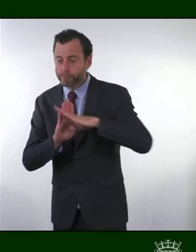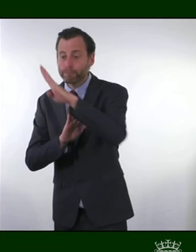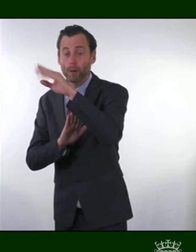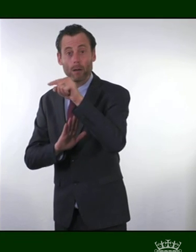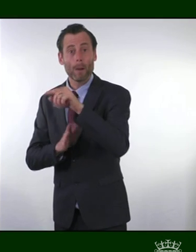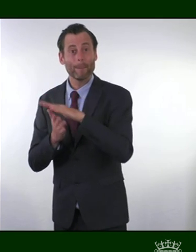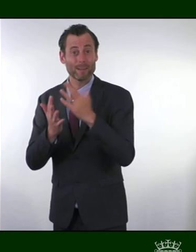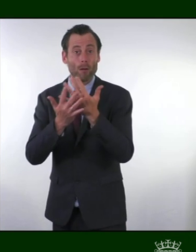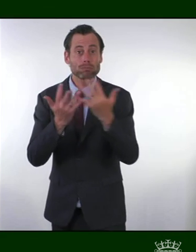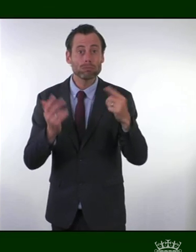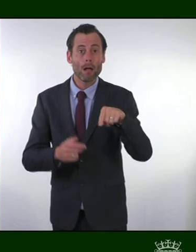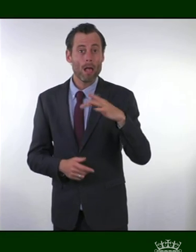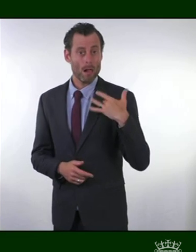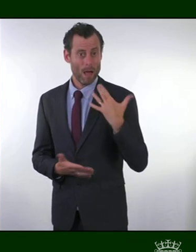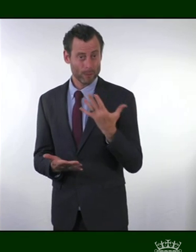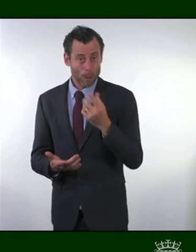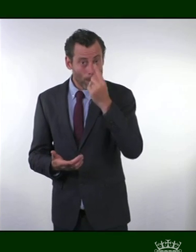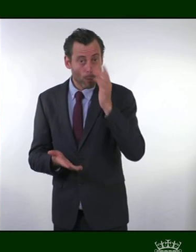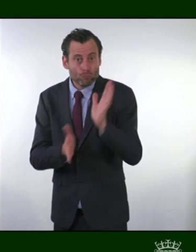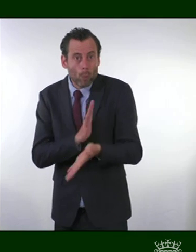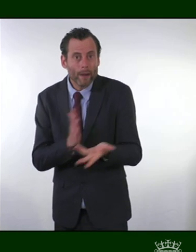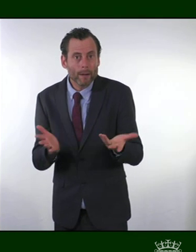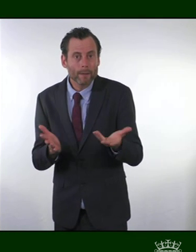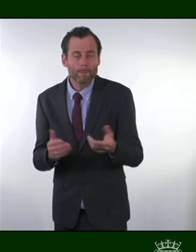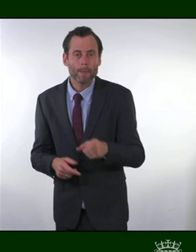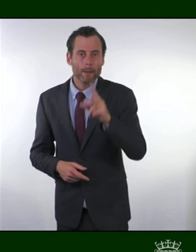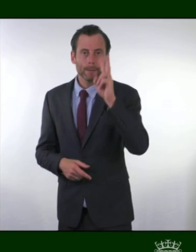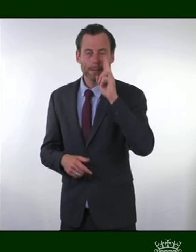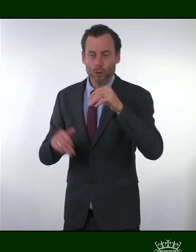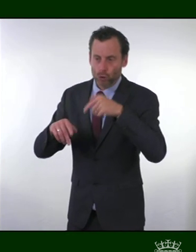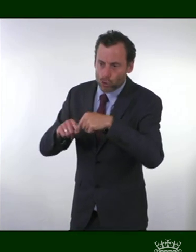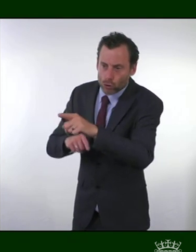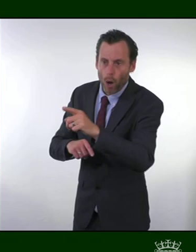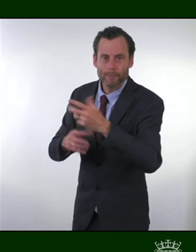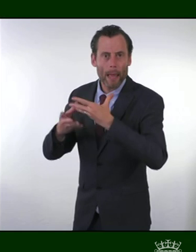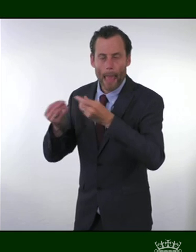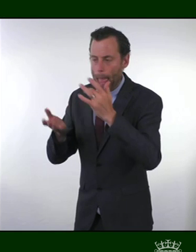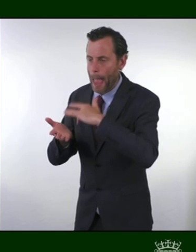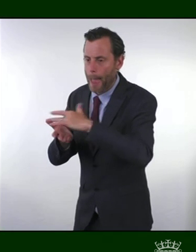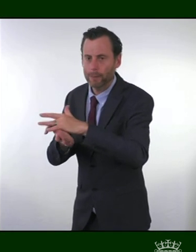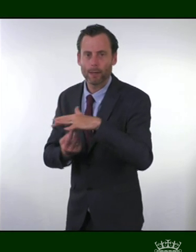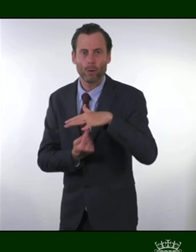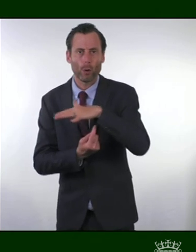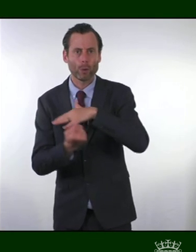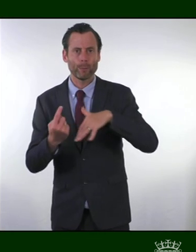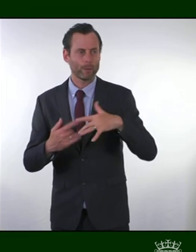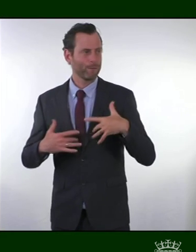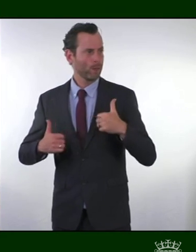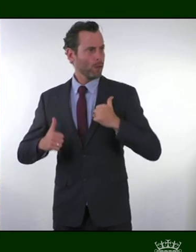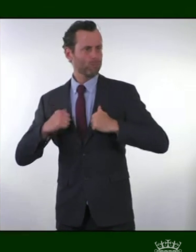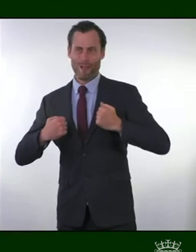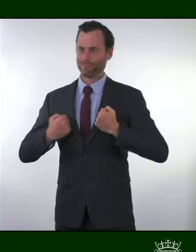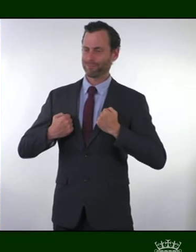We are seeing the same impacts again—the same devastated high streets and communities robbed of their pride and purpose.